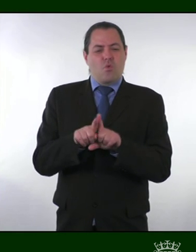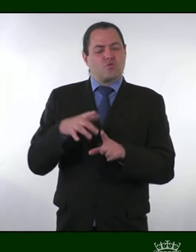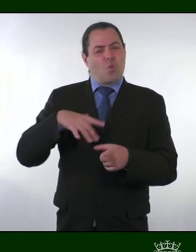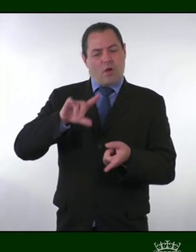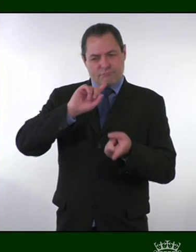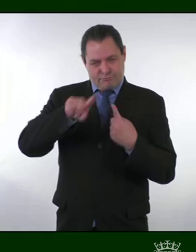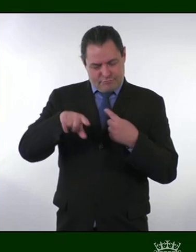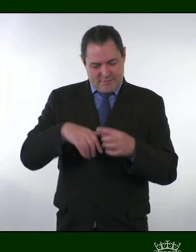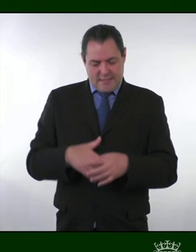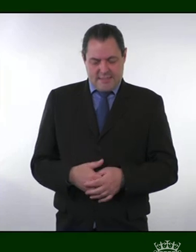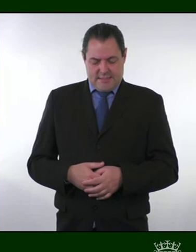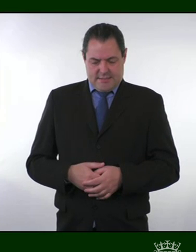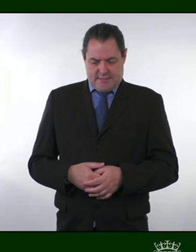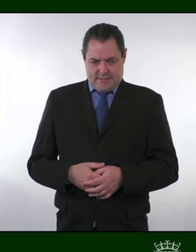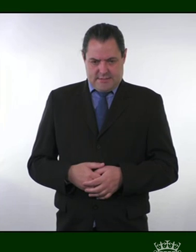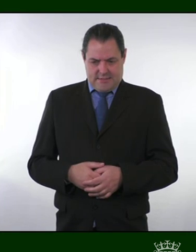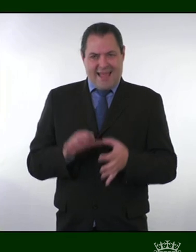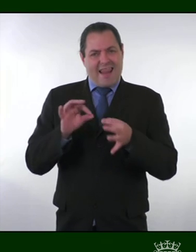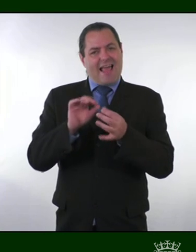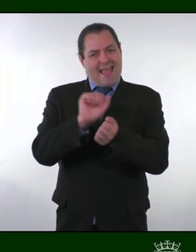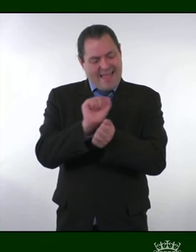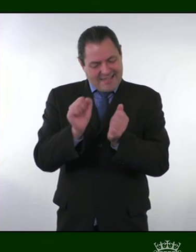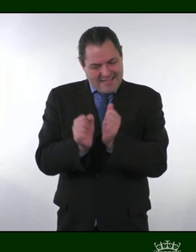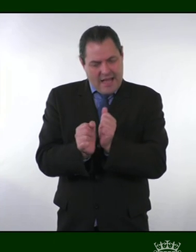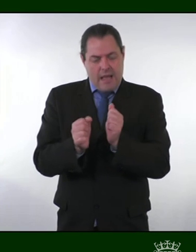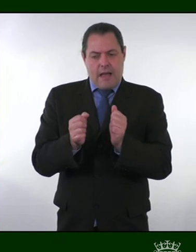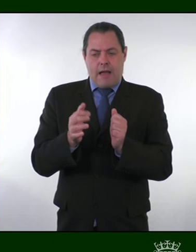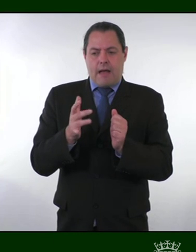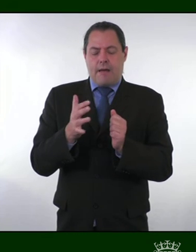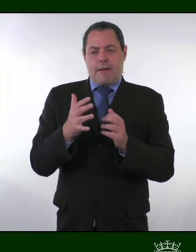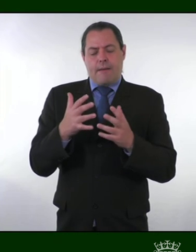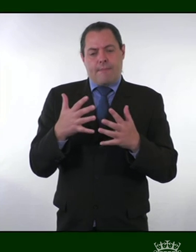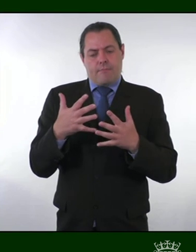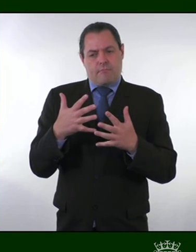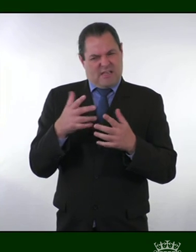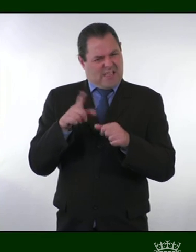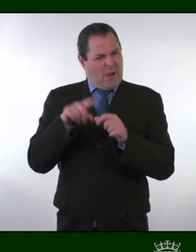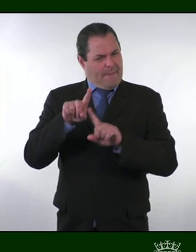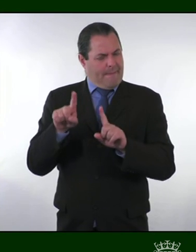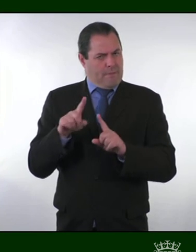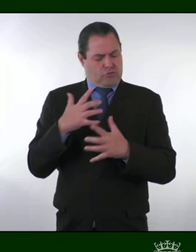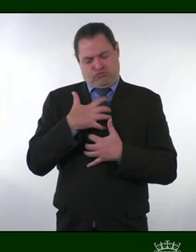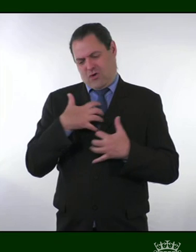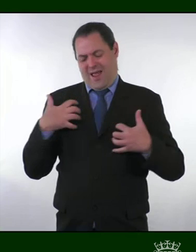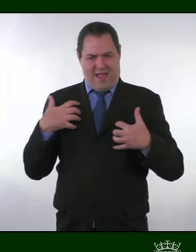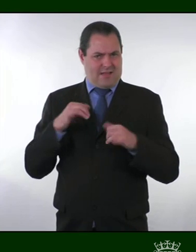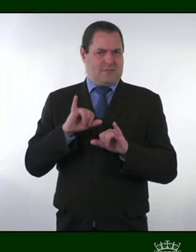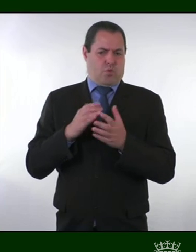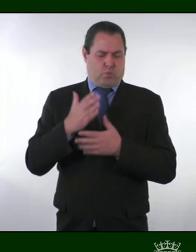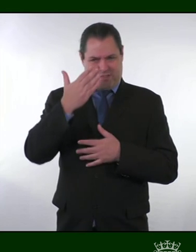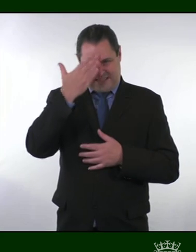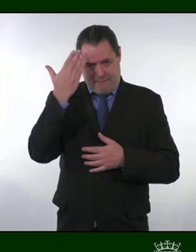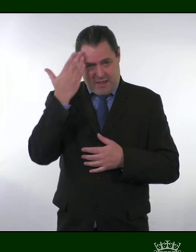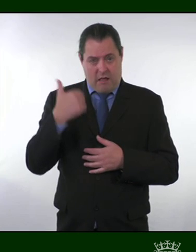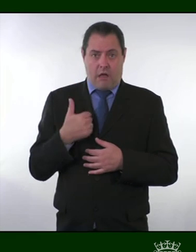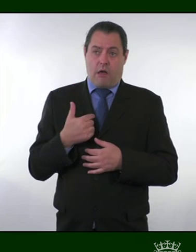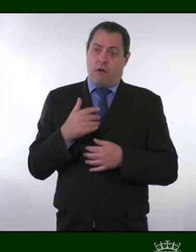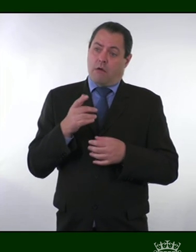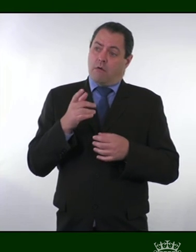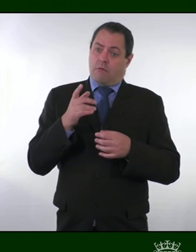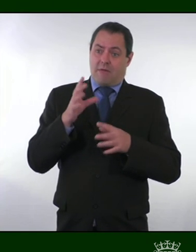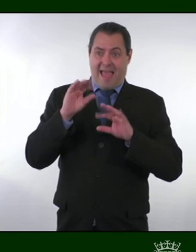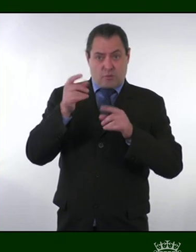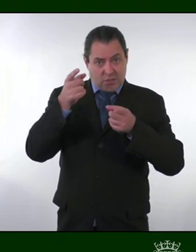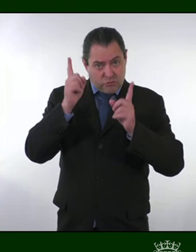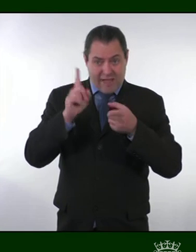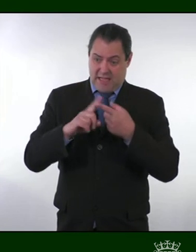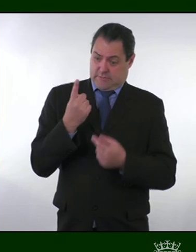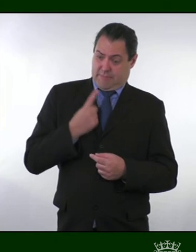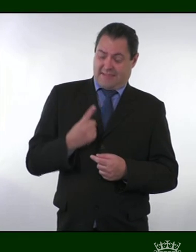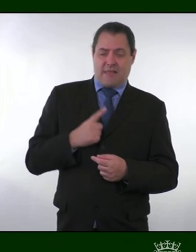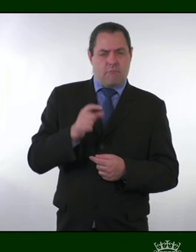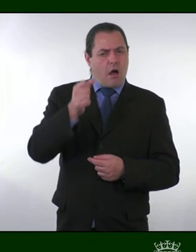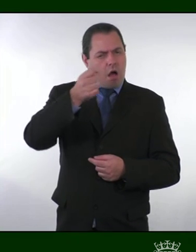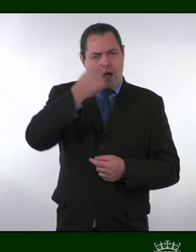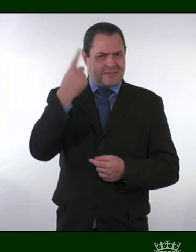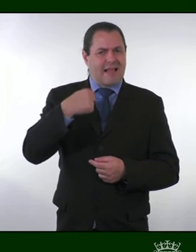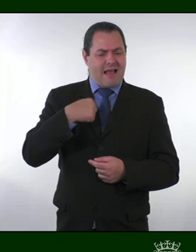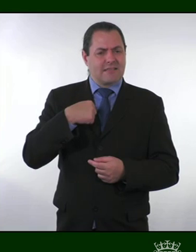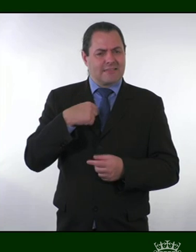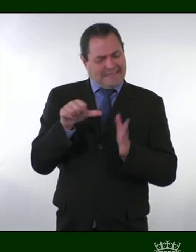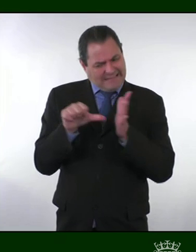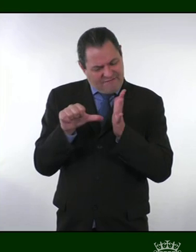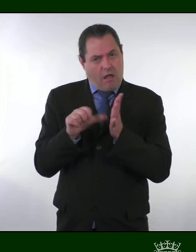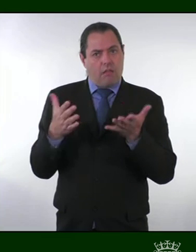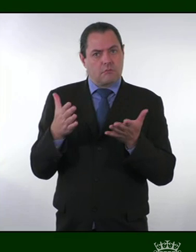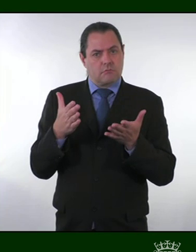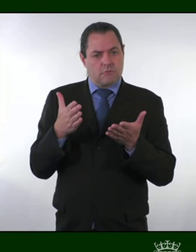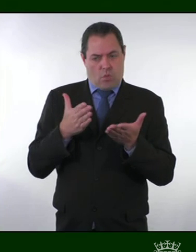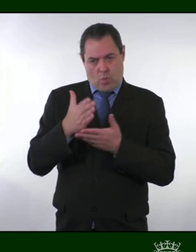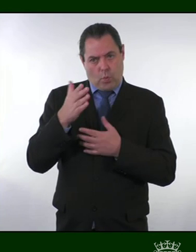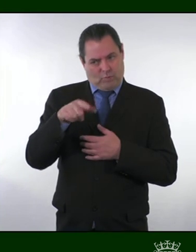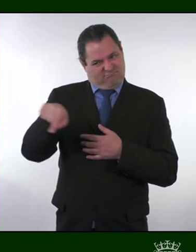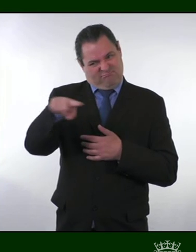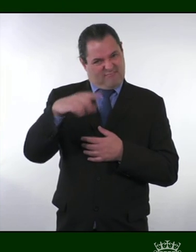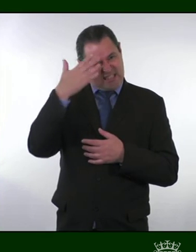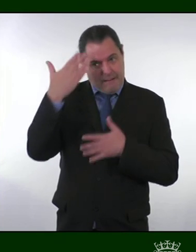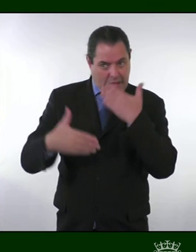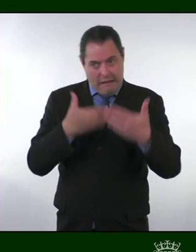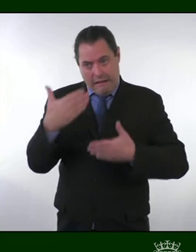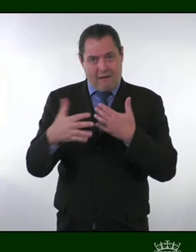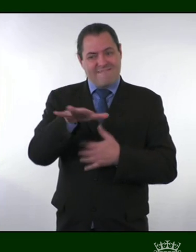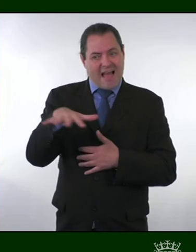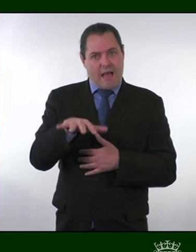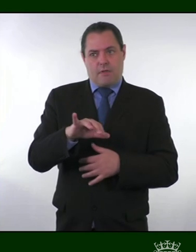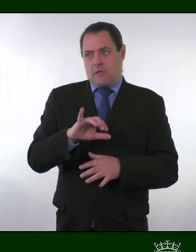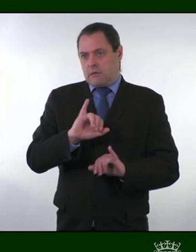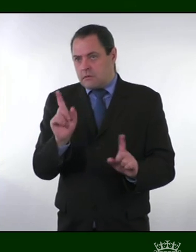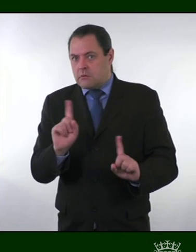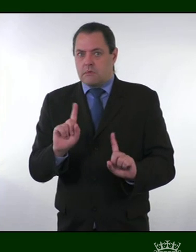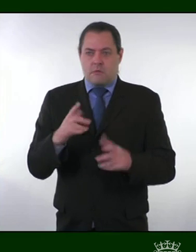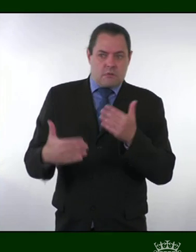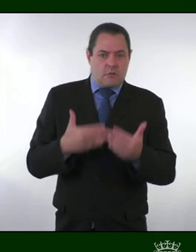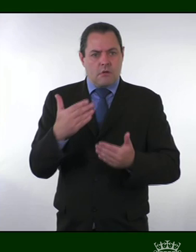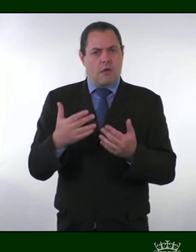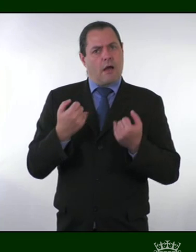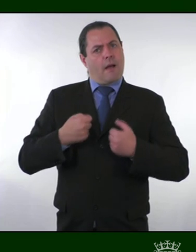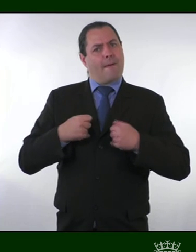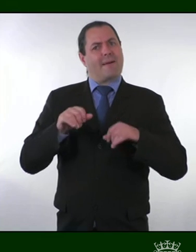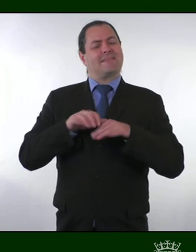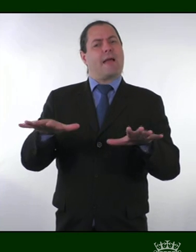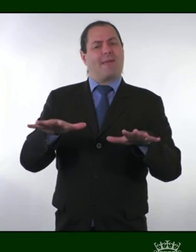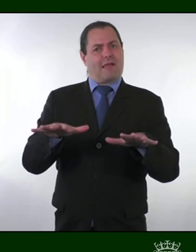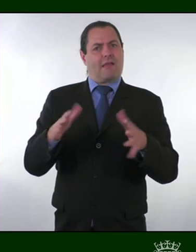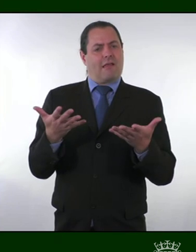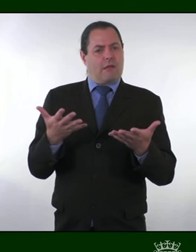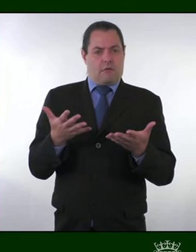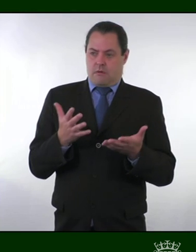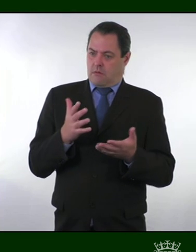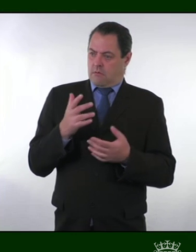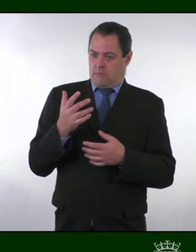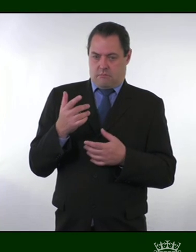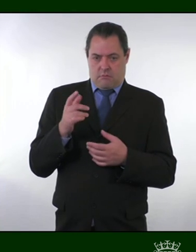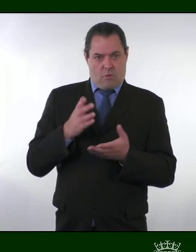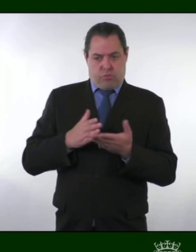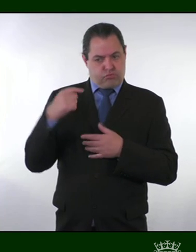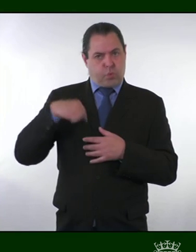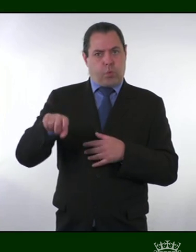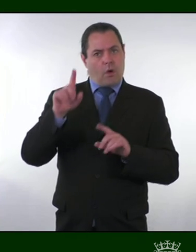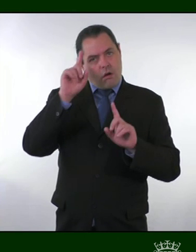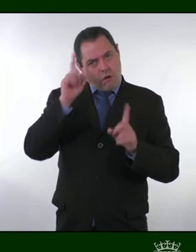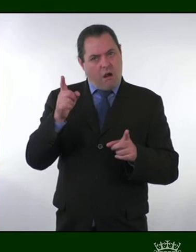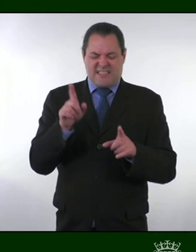I say to him, on the exams and the stress that young people have been through over the summer, that both the Secretary of State for Education and I understand very well how difficult it has been for them and for their families, going through a pandemic at a time when we have not been able, because of that pandemic,